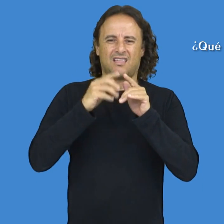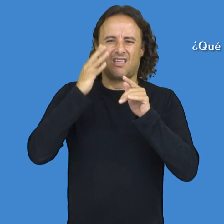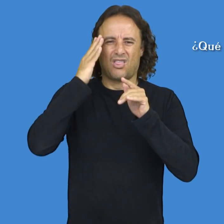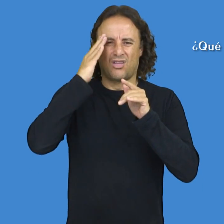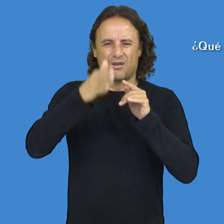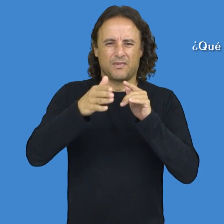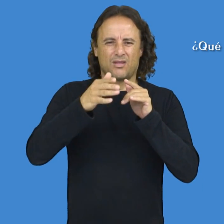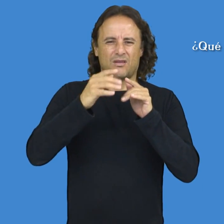dormir